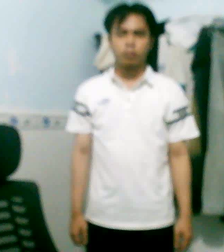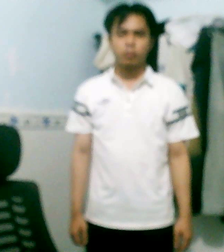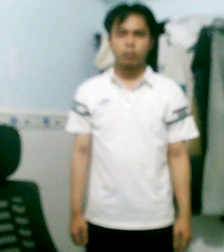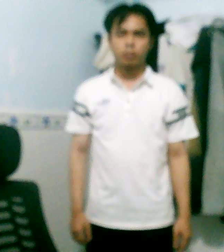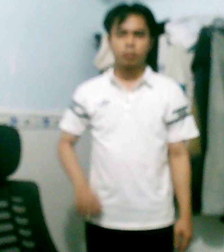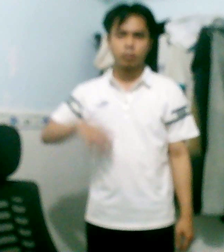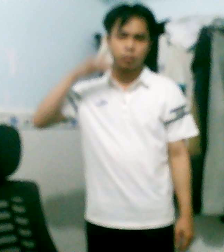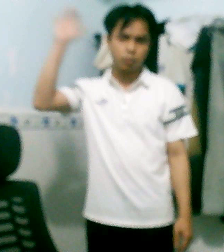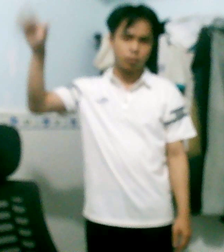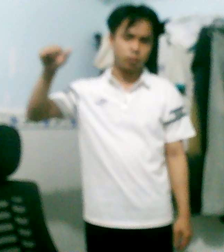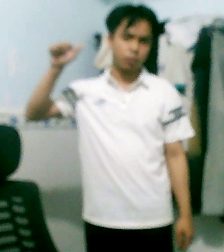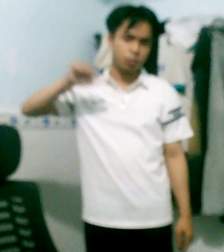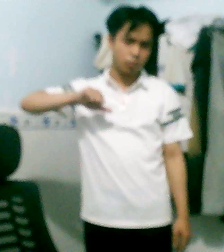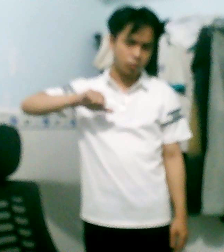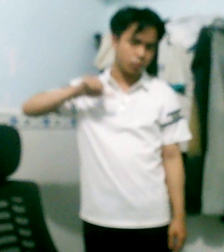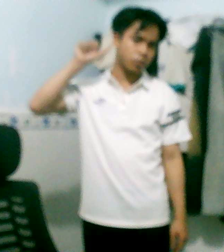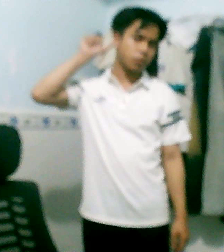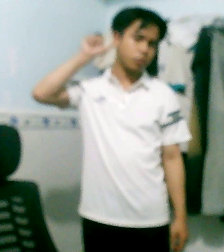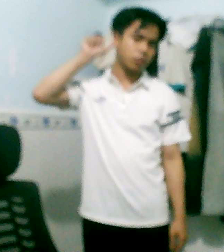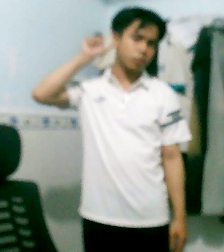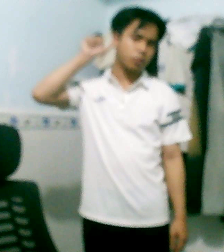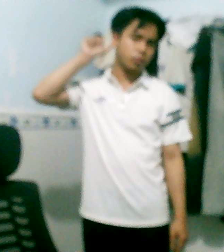thay co